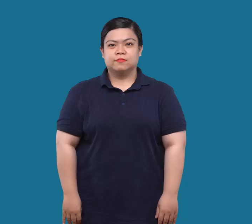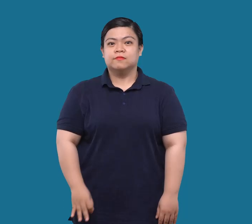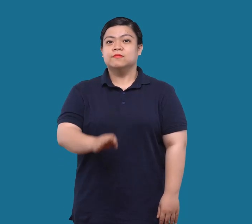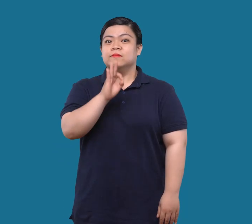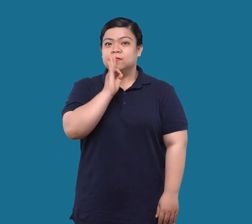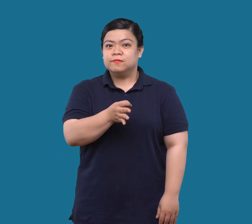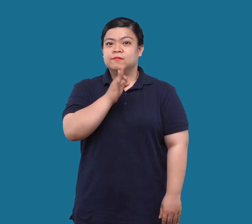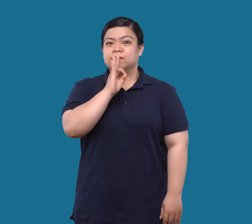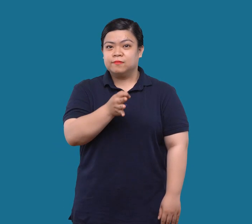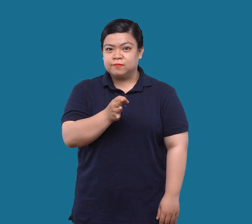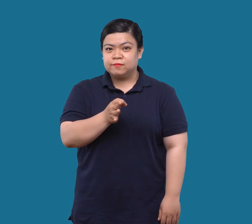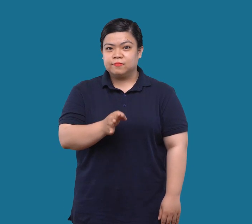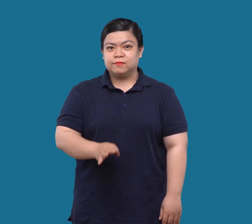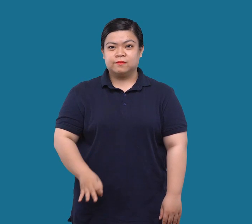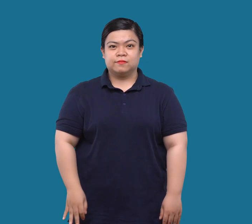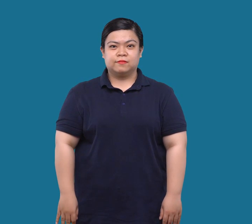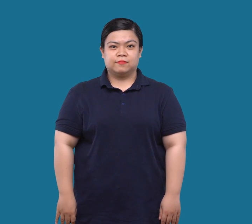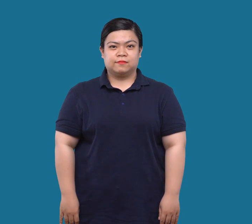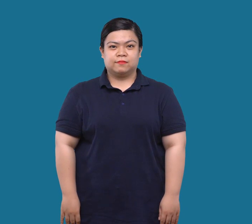thực tế